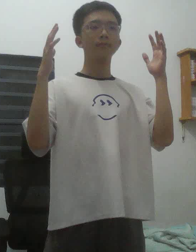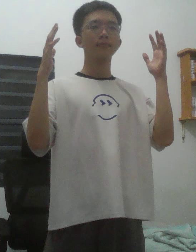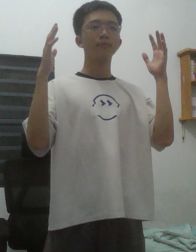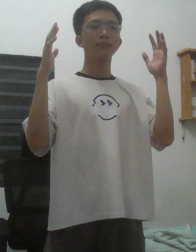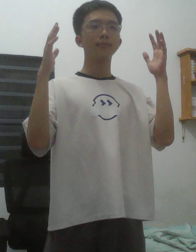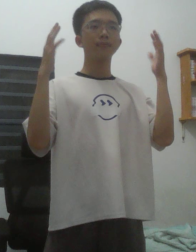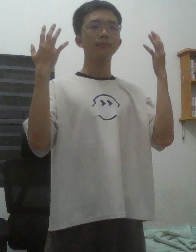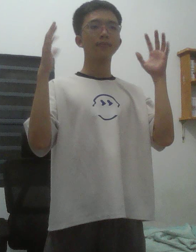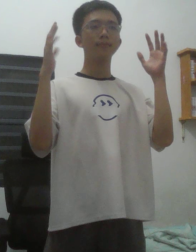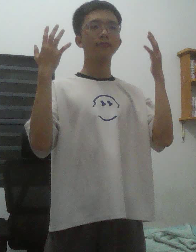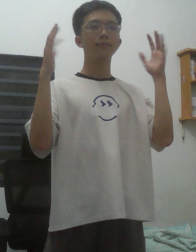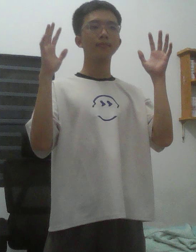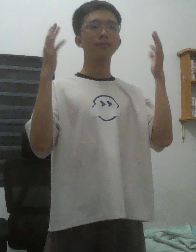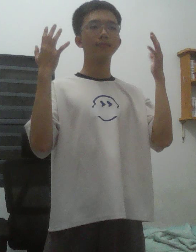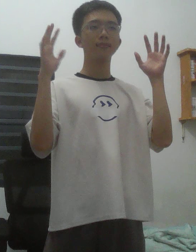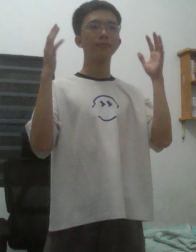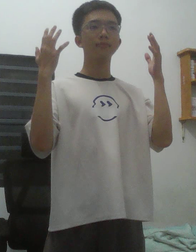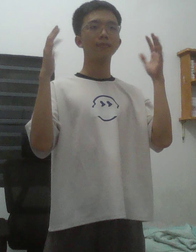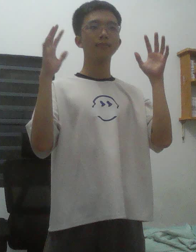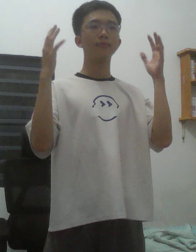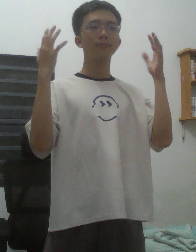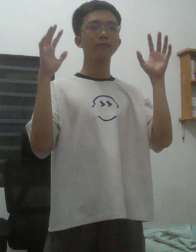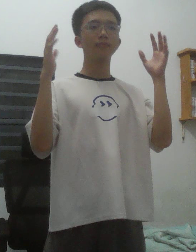vo tay